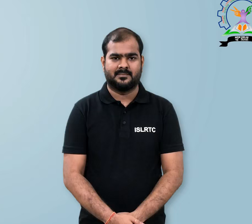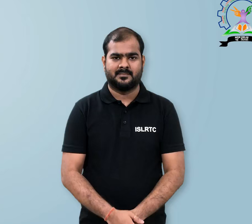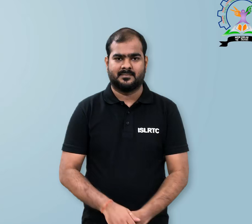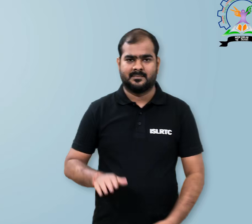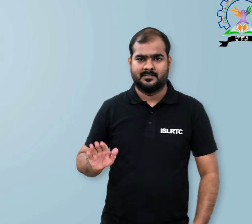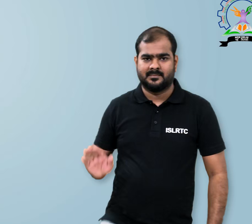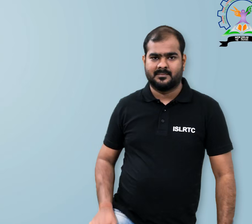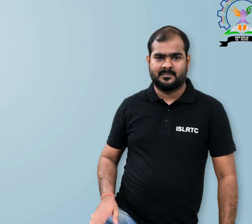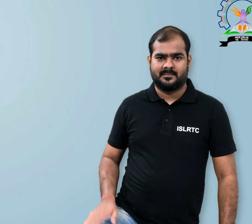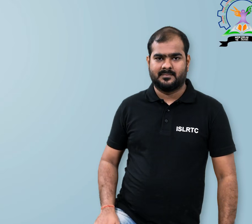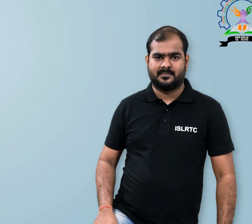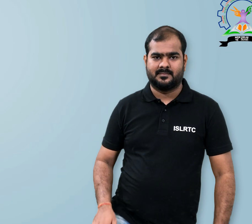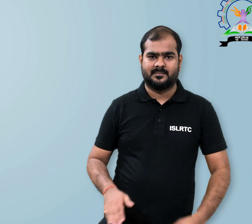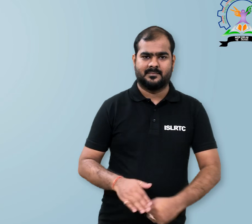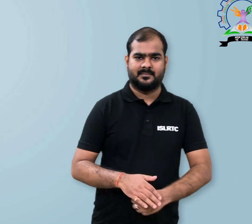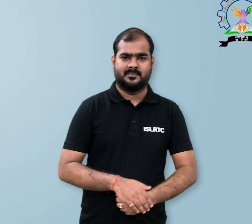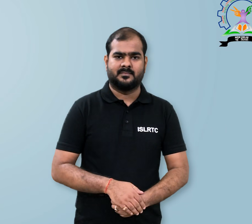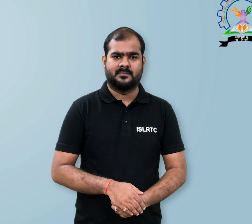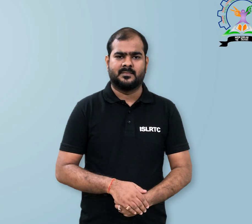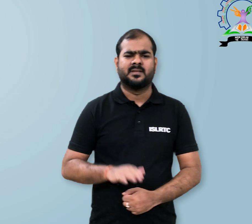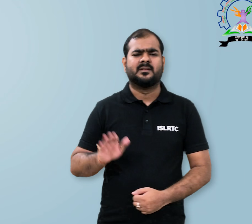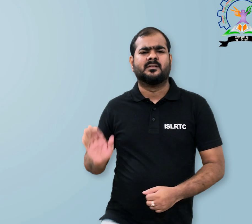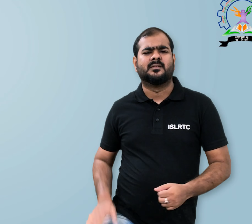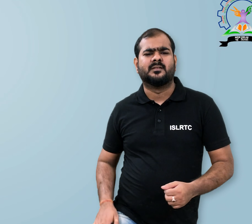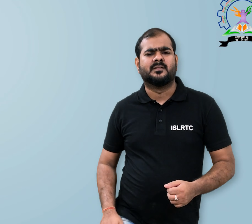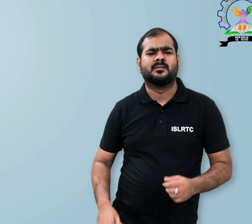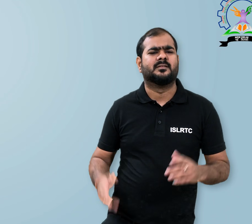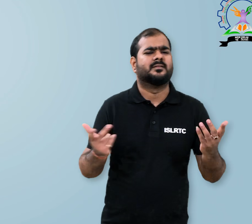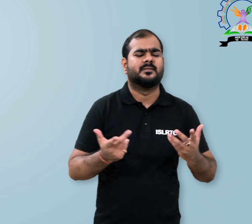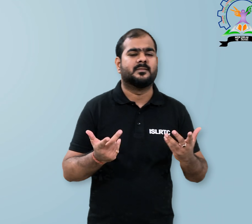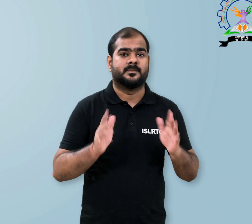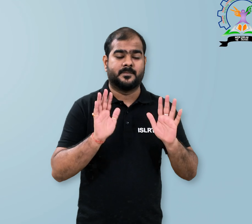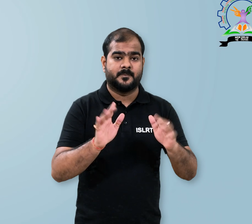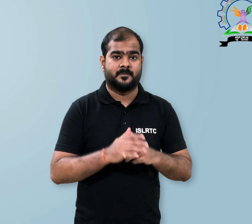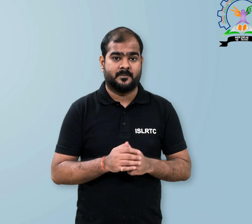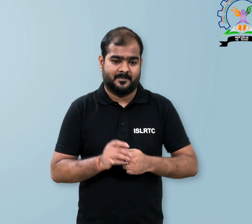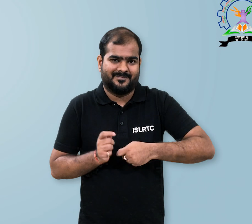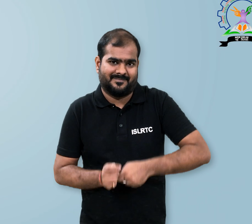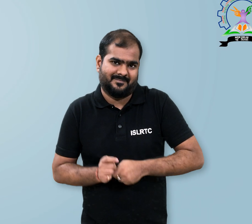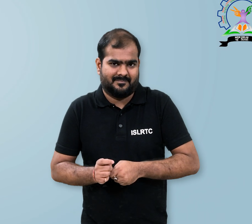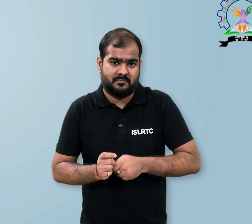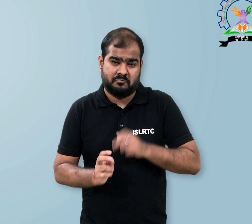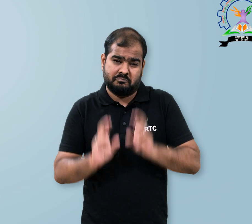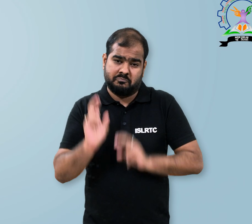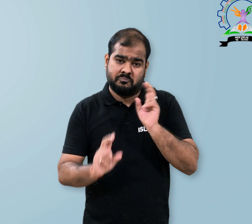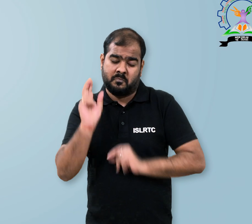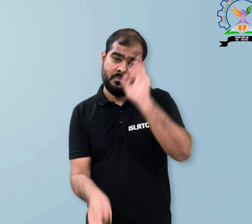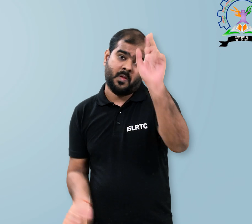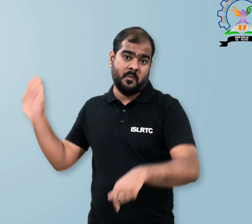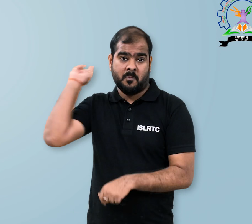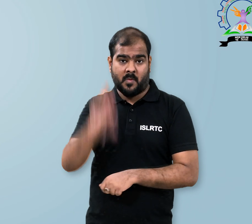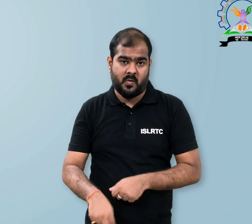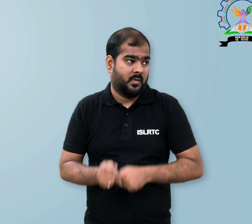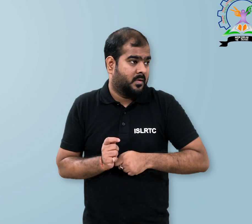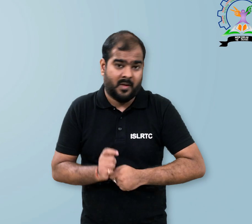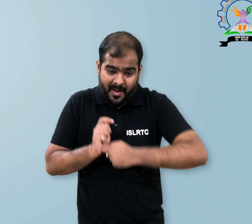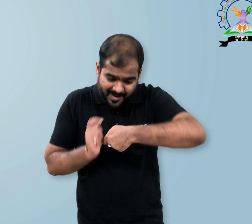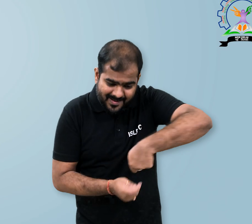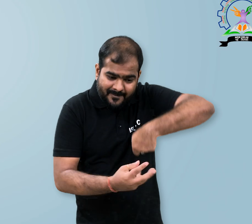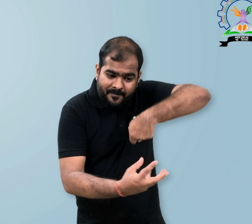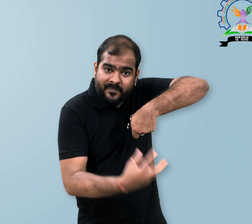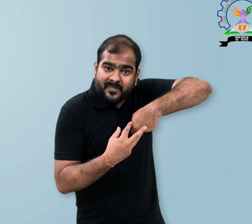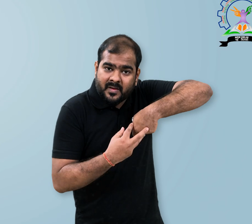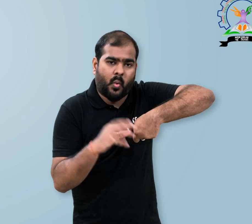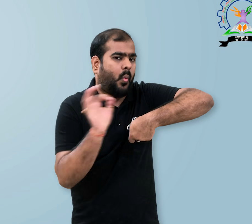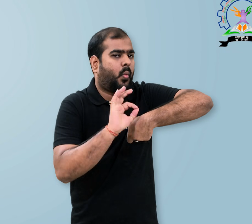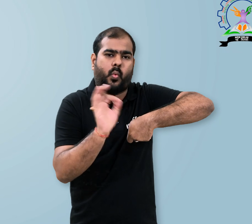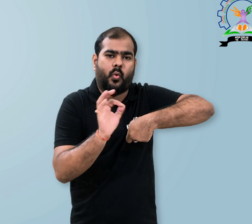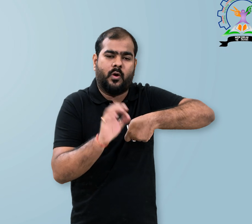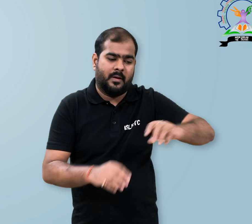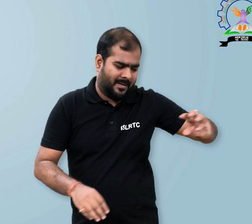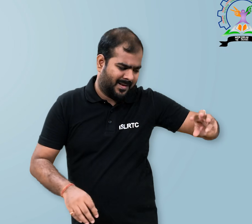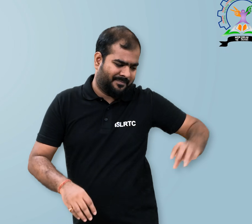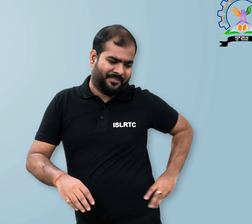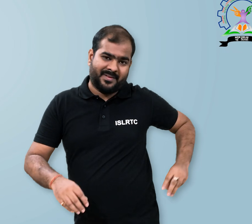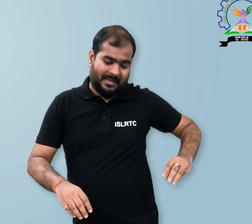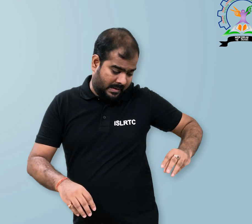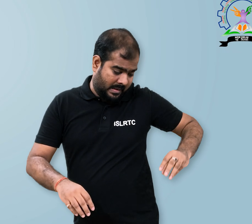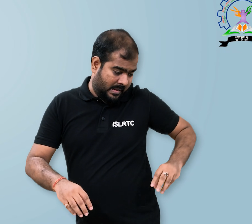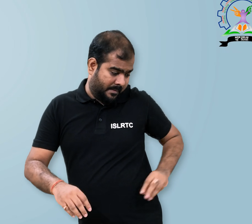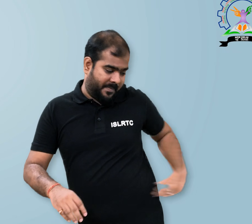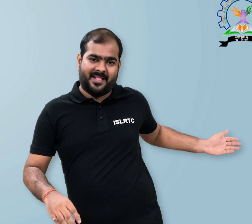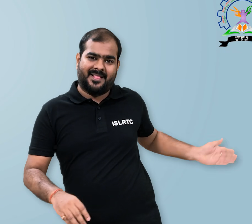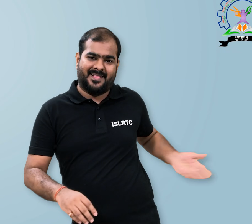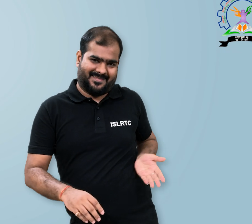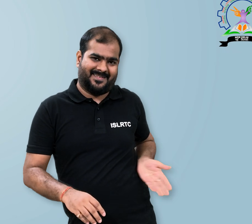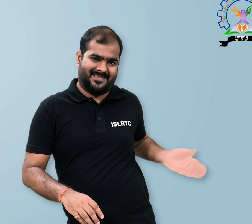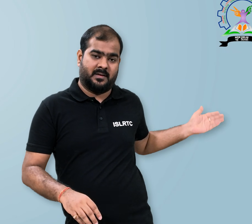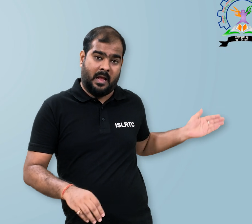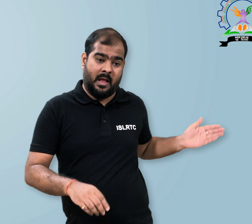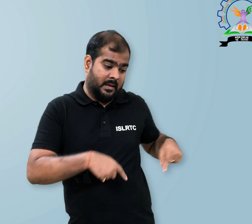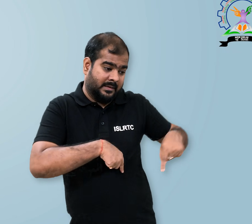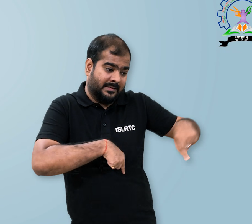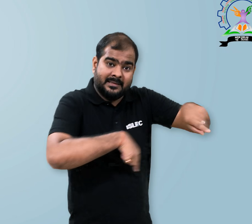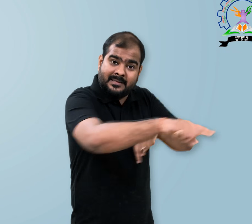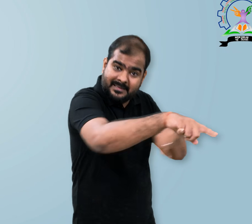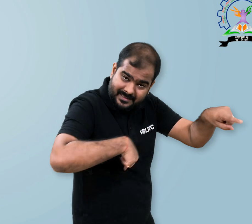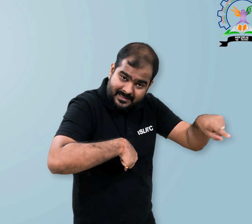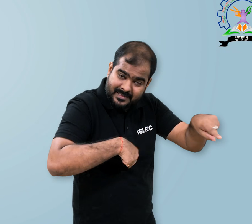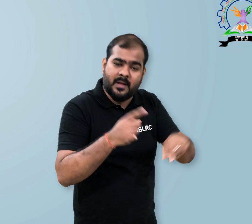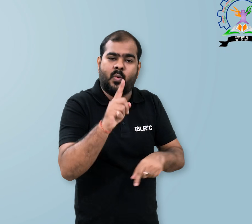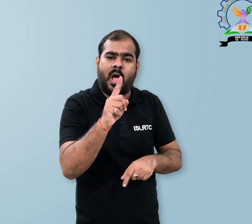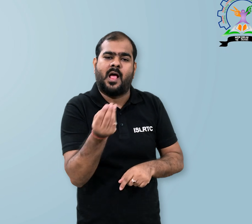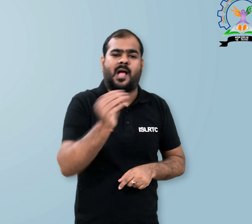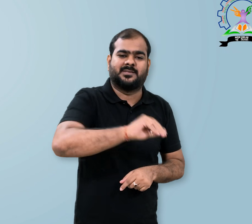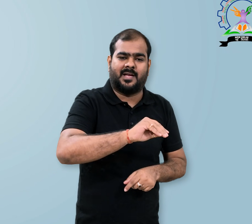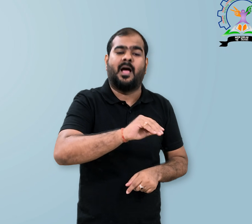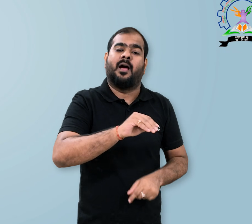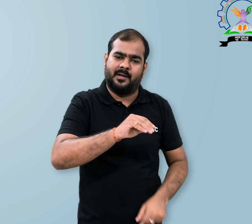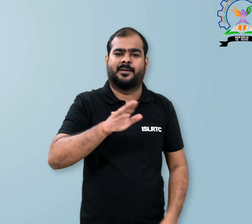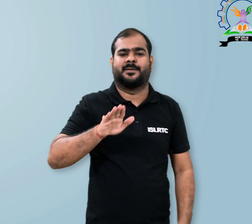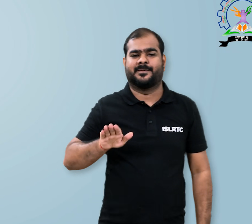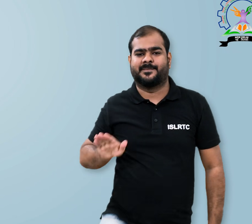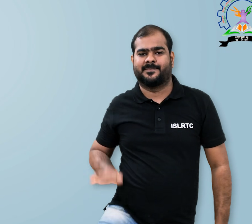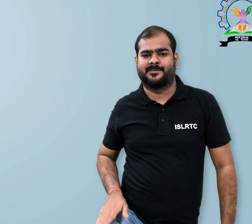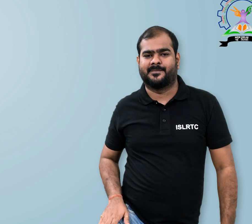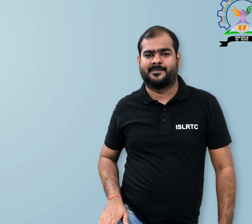Leg Bye Runs scored when the ball hits the batsman's body without touching the bat.